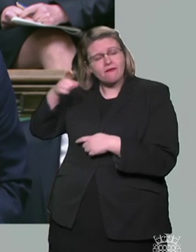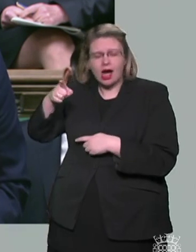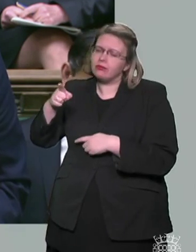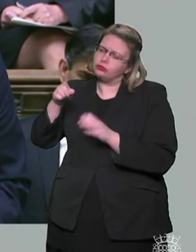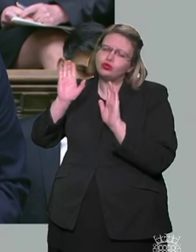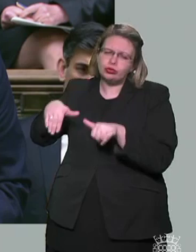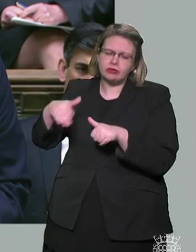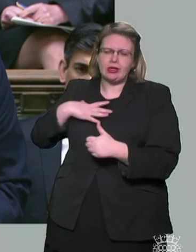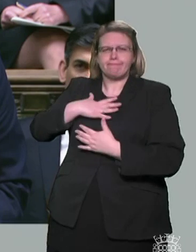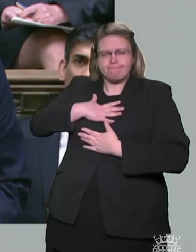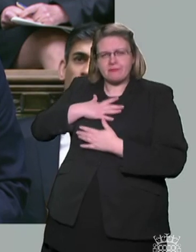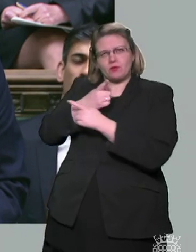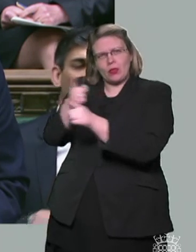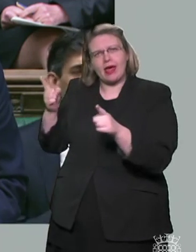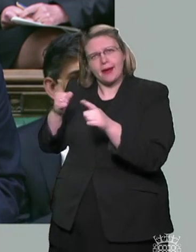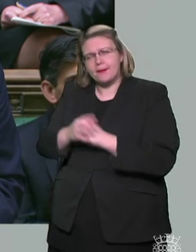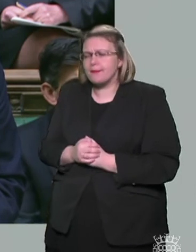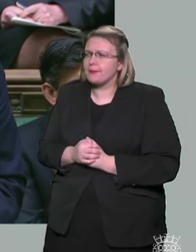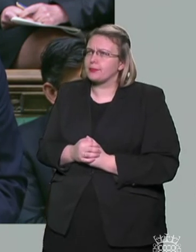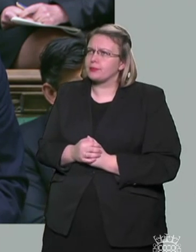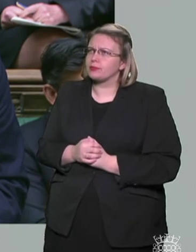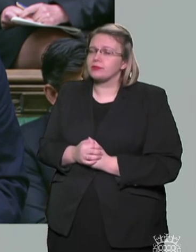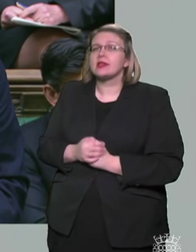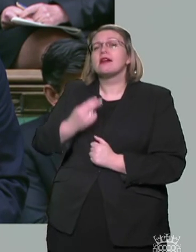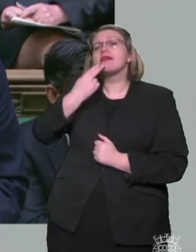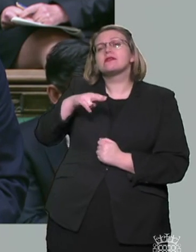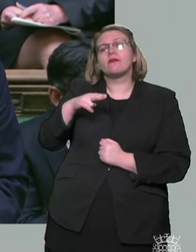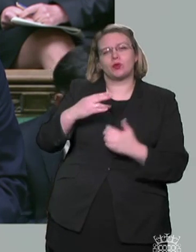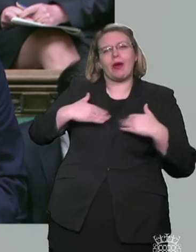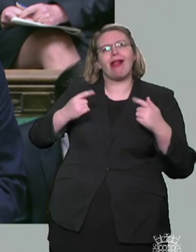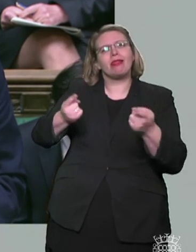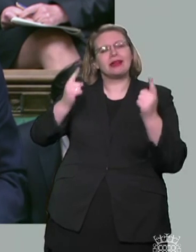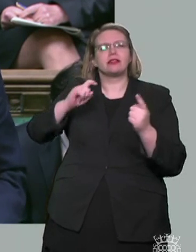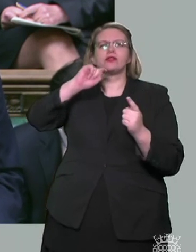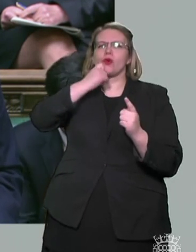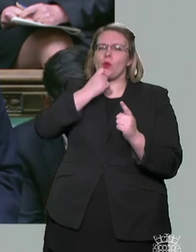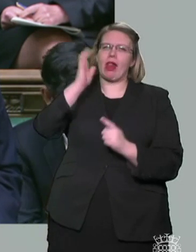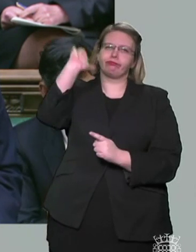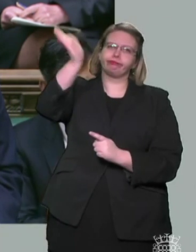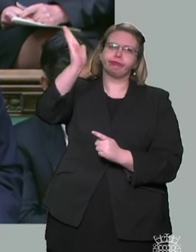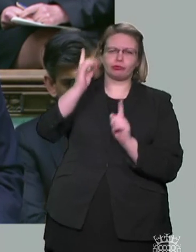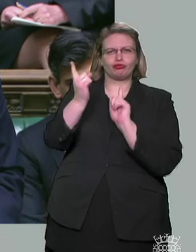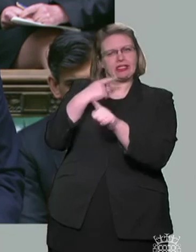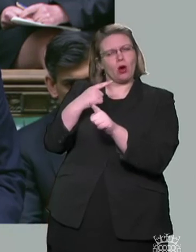My right honourable Friend the Secretary of State for Health and Social Care will make an oral statement this afternoon to set out the Government’s response.